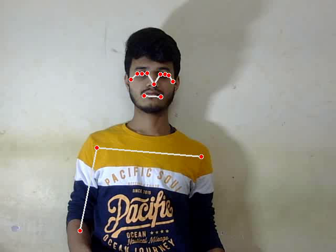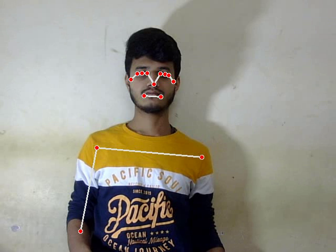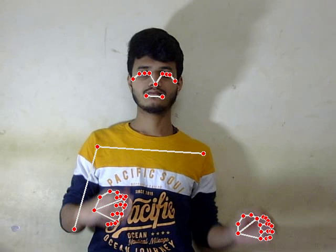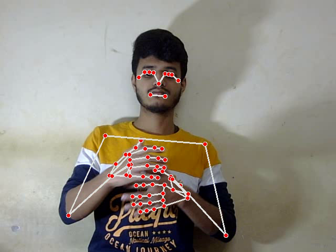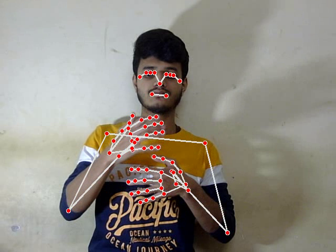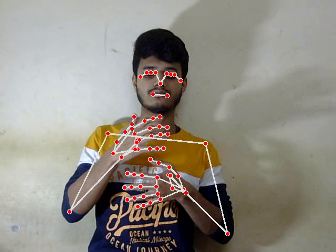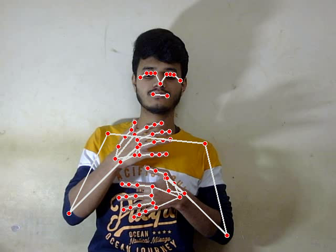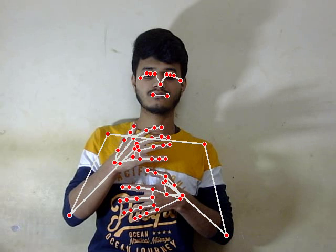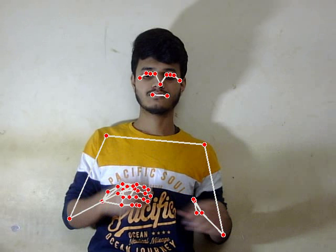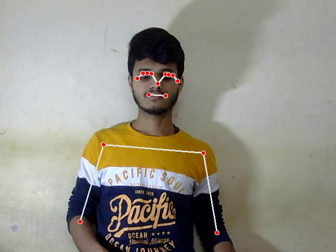happy